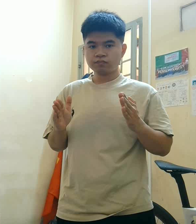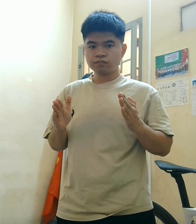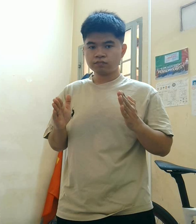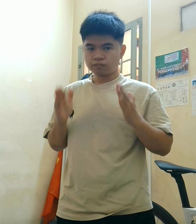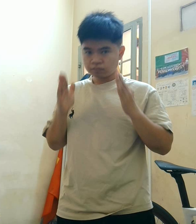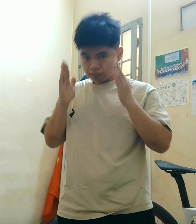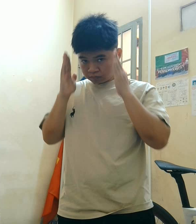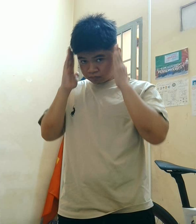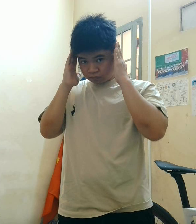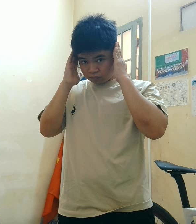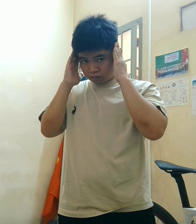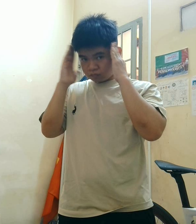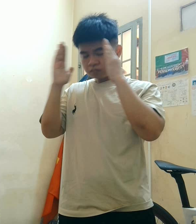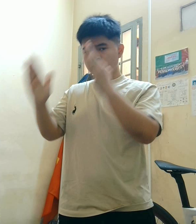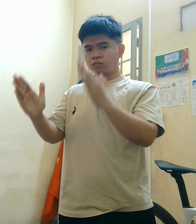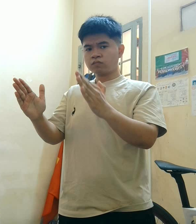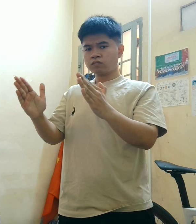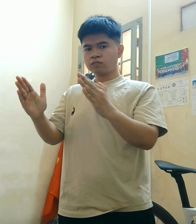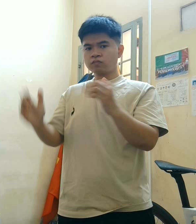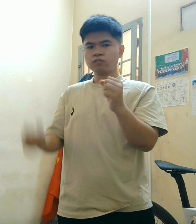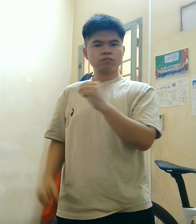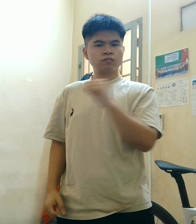khong quan tam